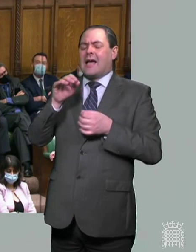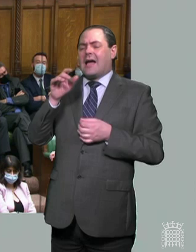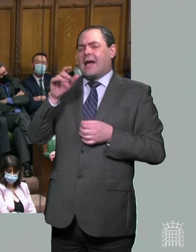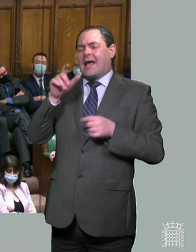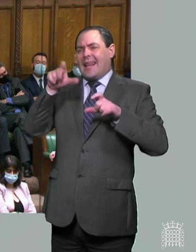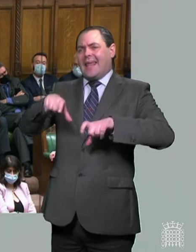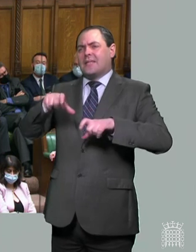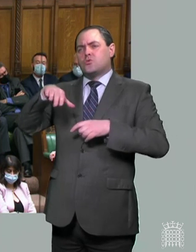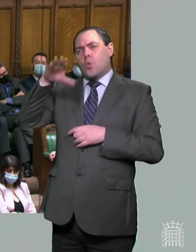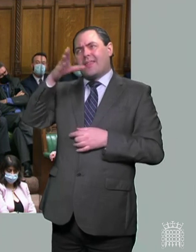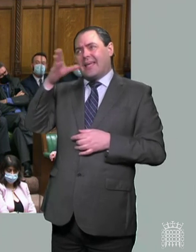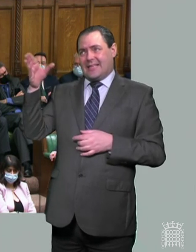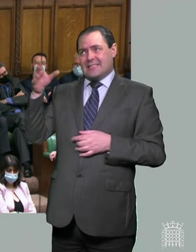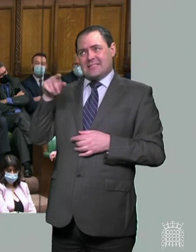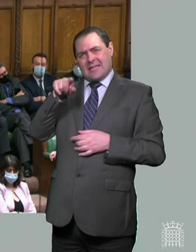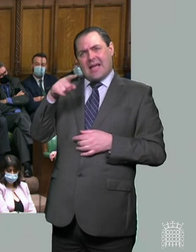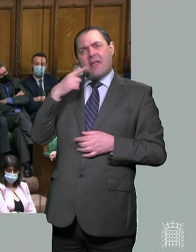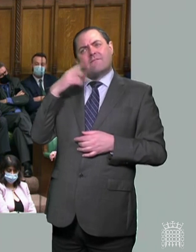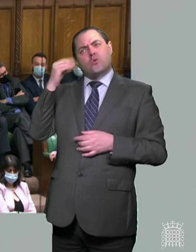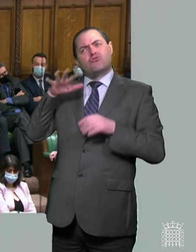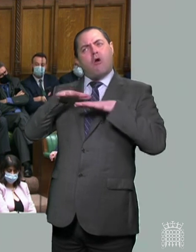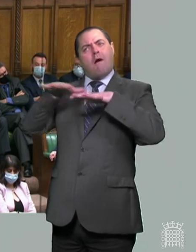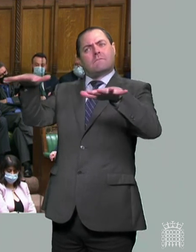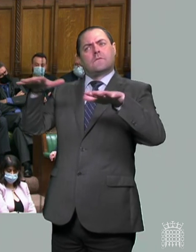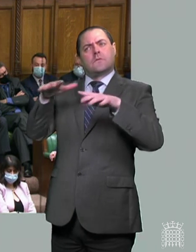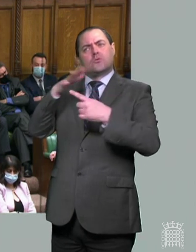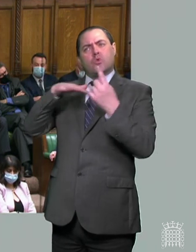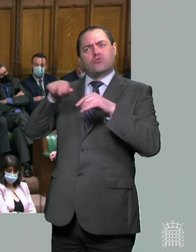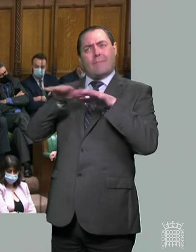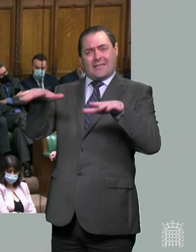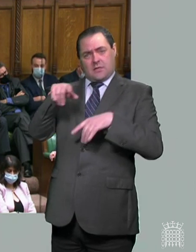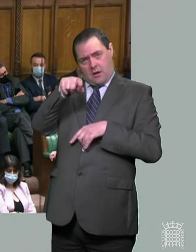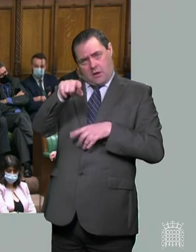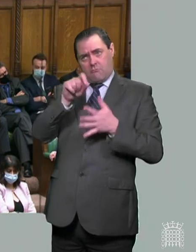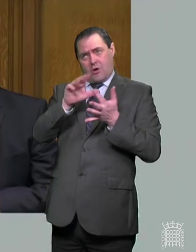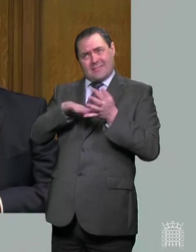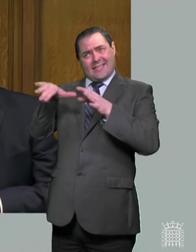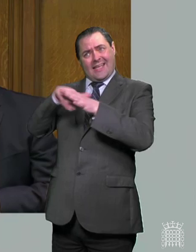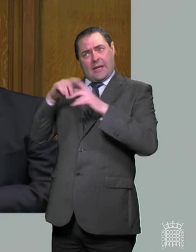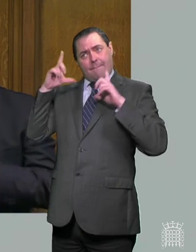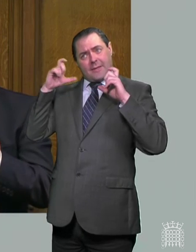The photograph referred to is all over social media; everybody can see the photo; the Prime Minister is in the photo.